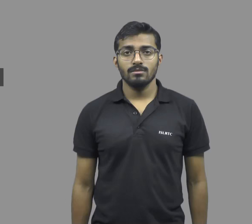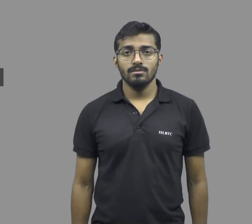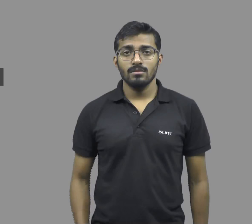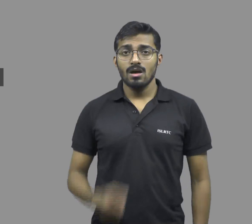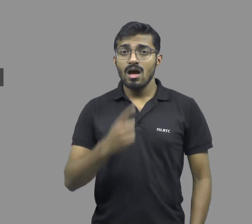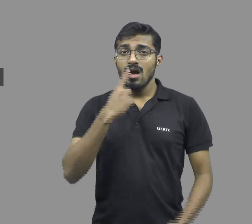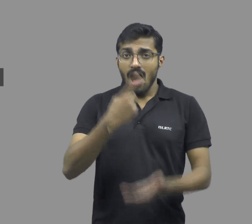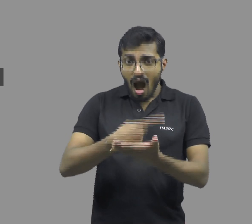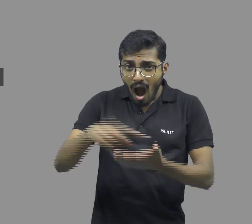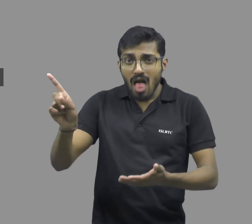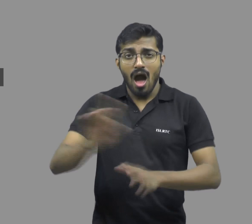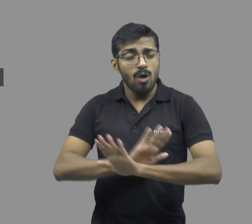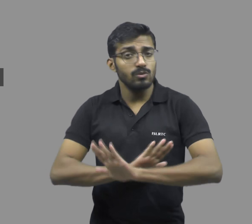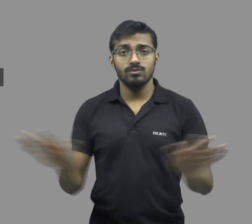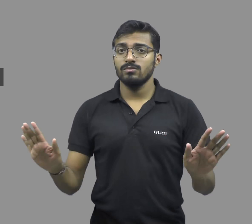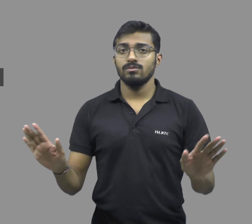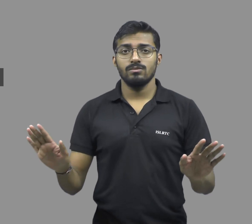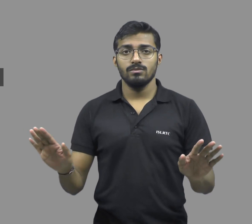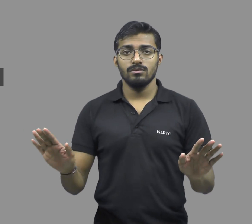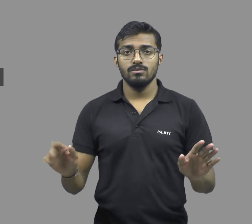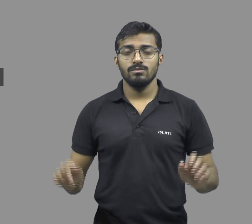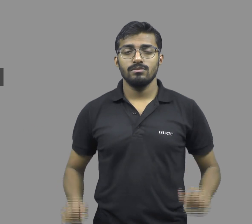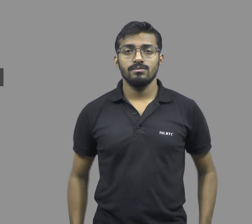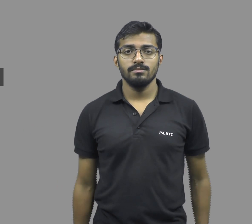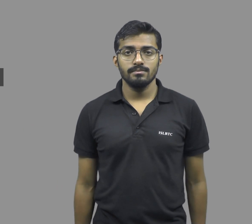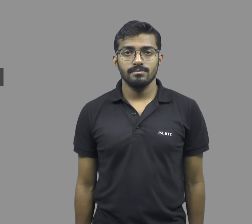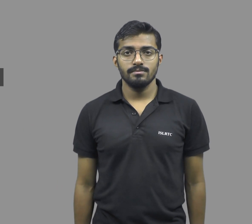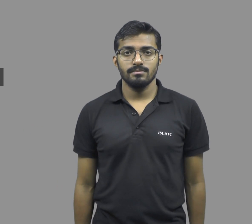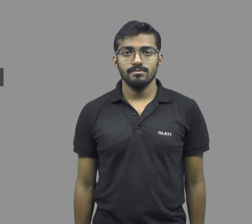Dissent